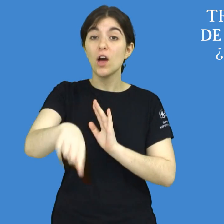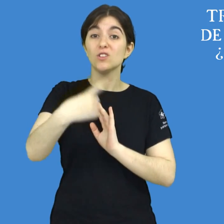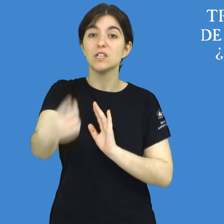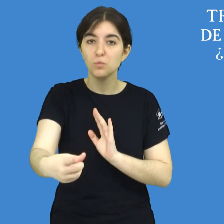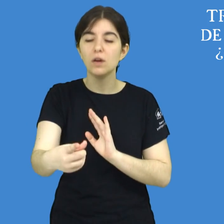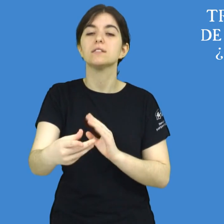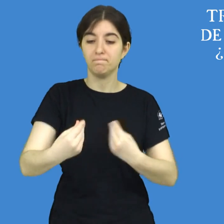despues